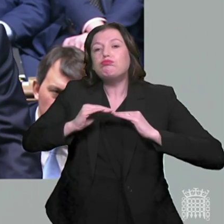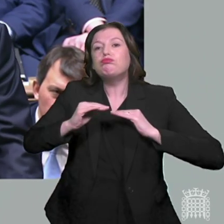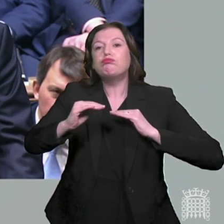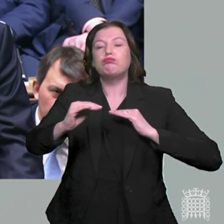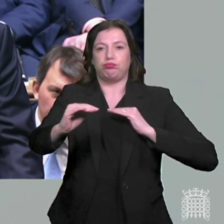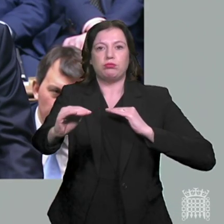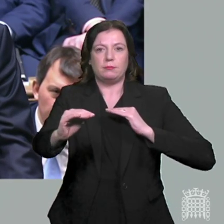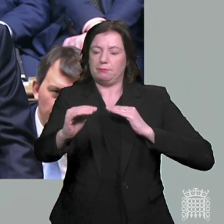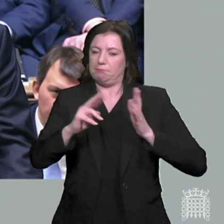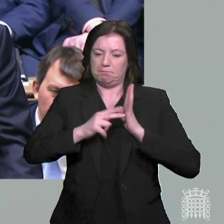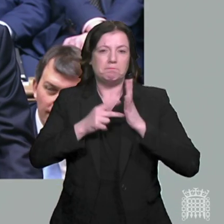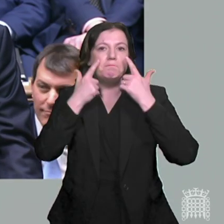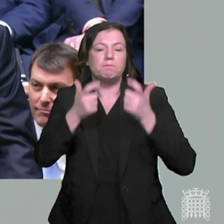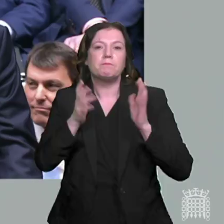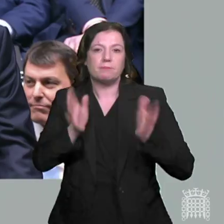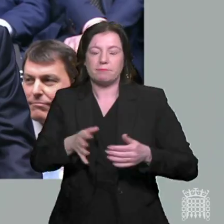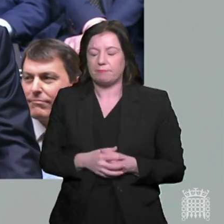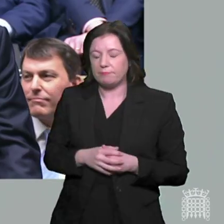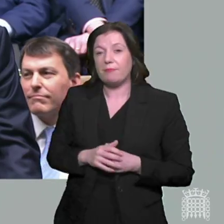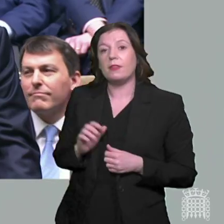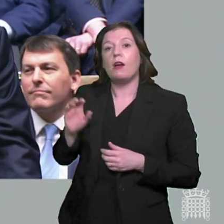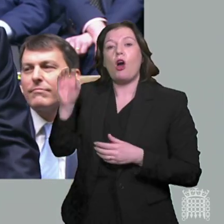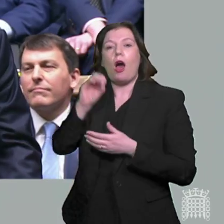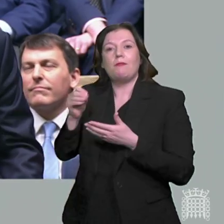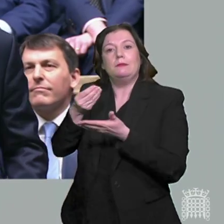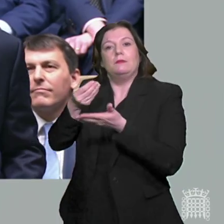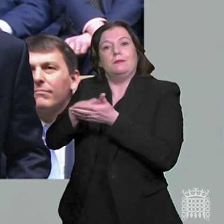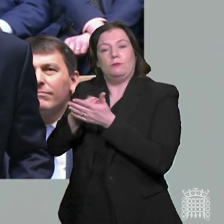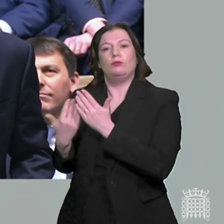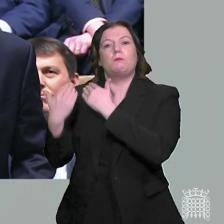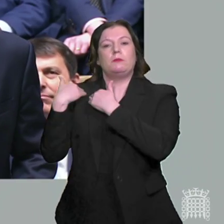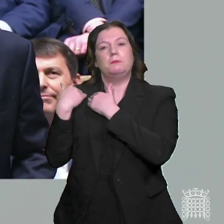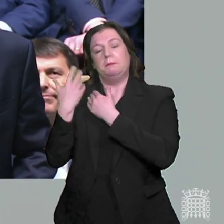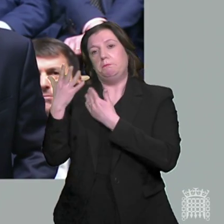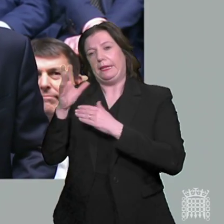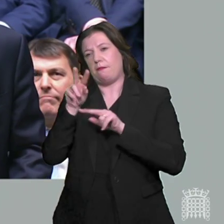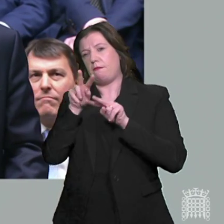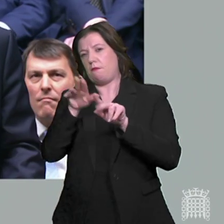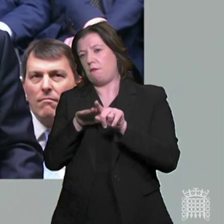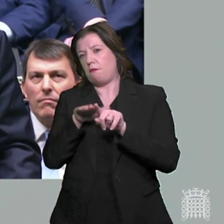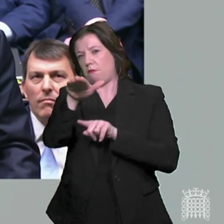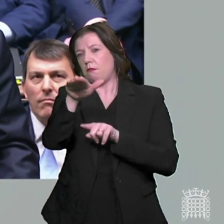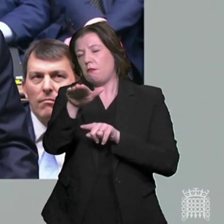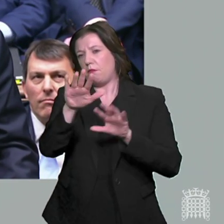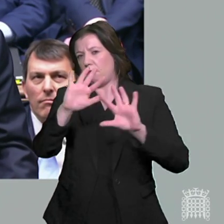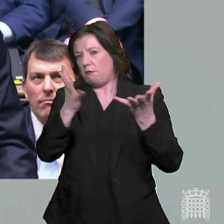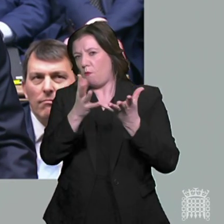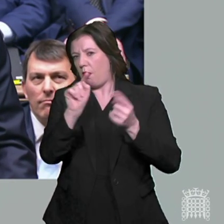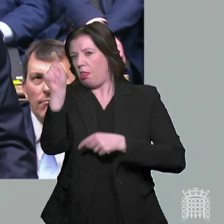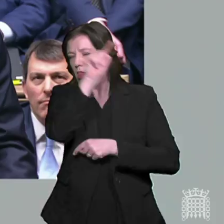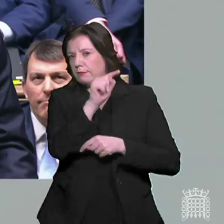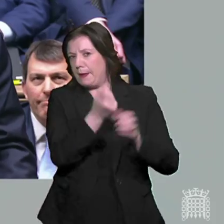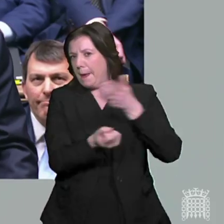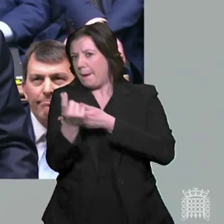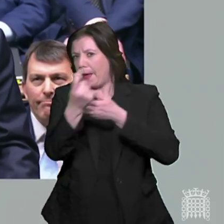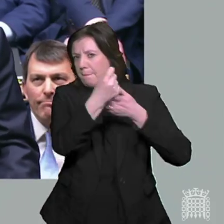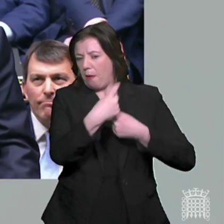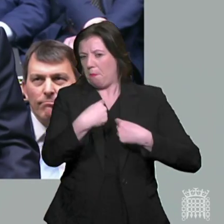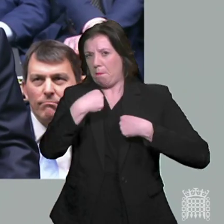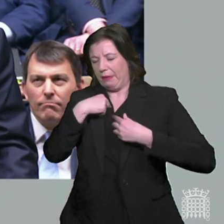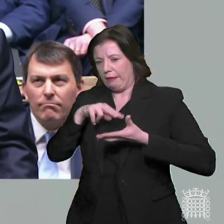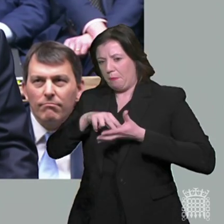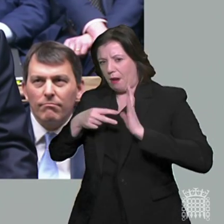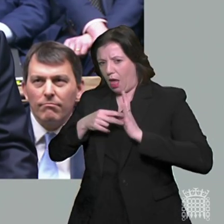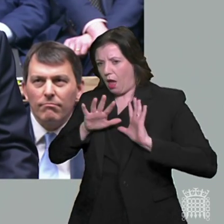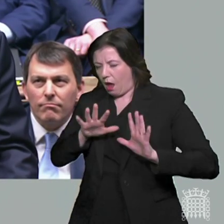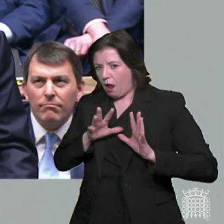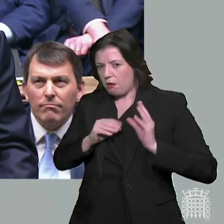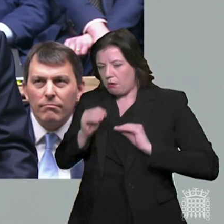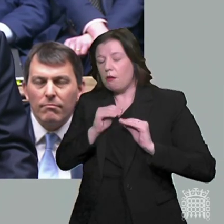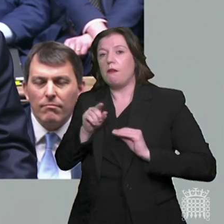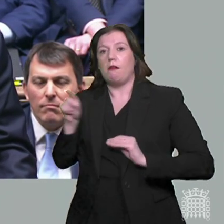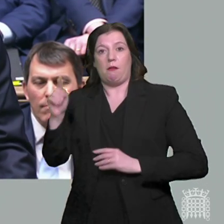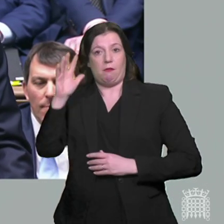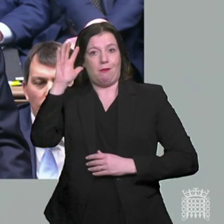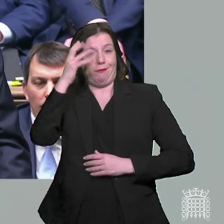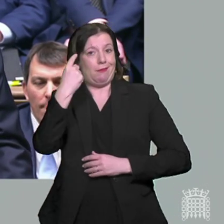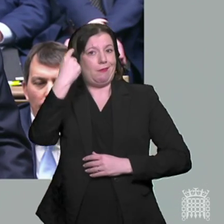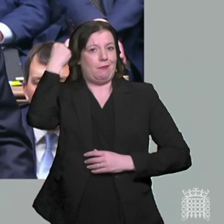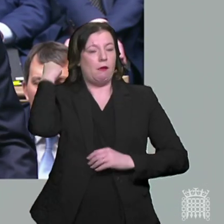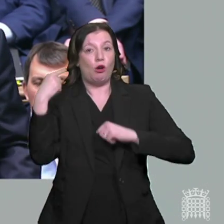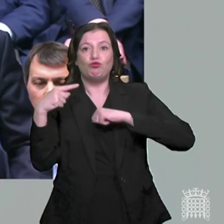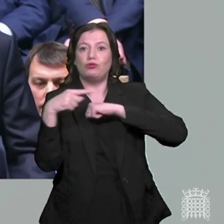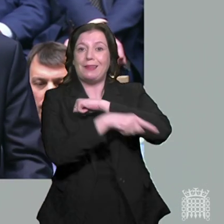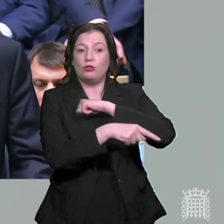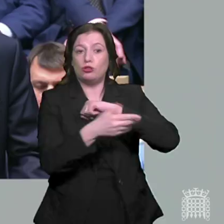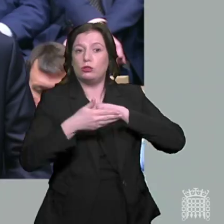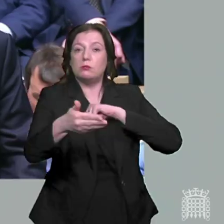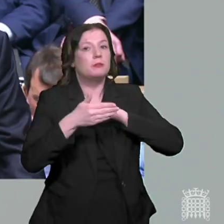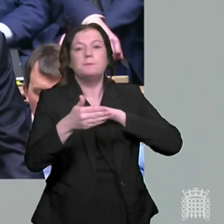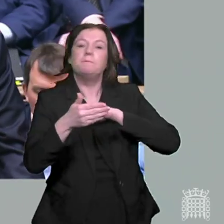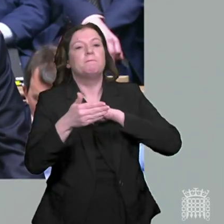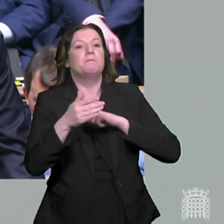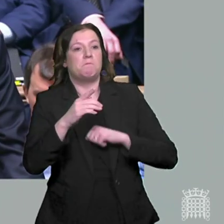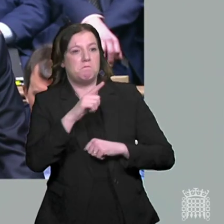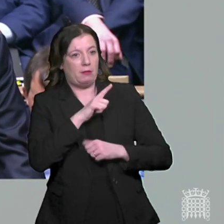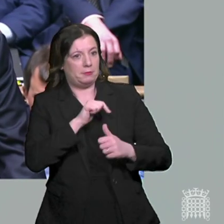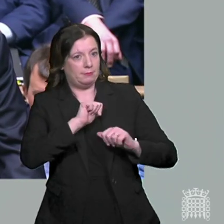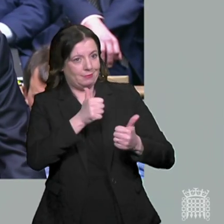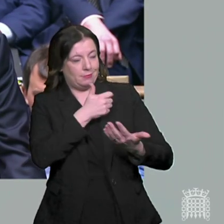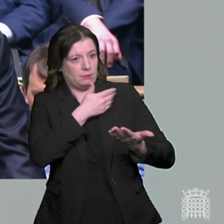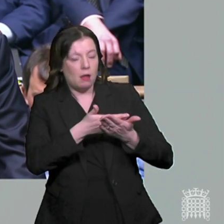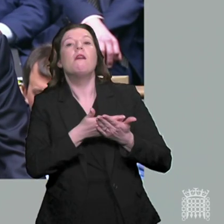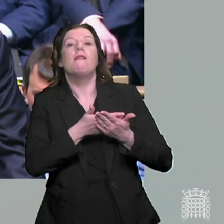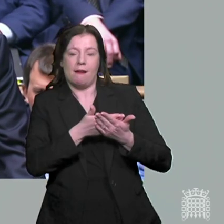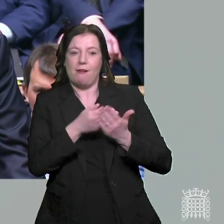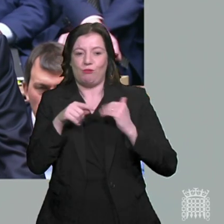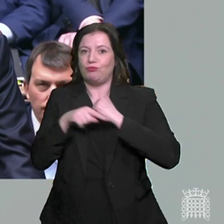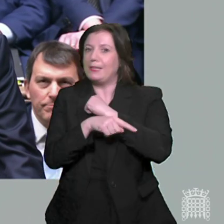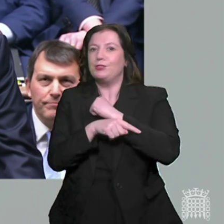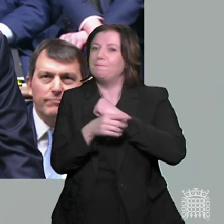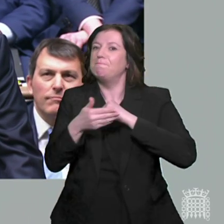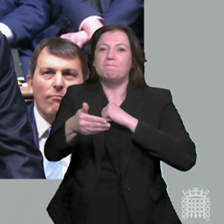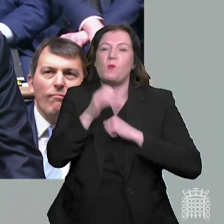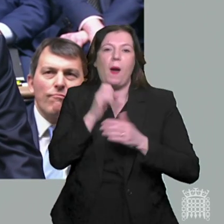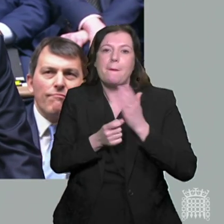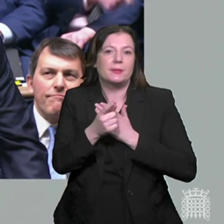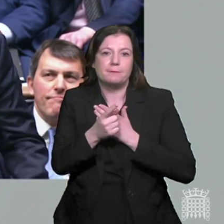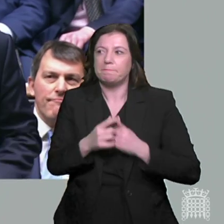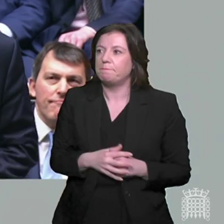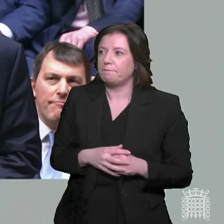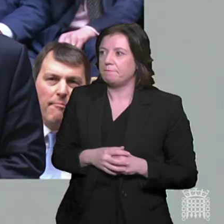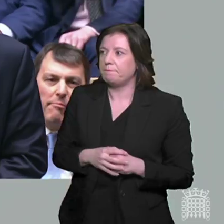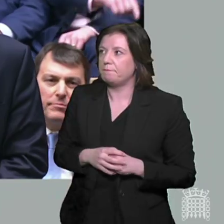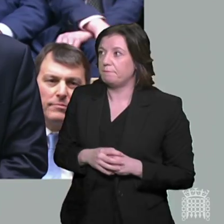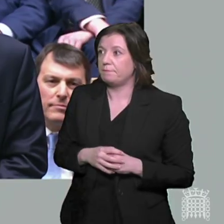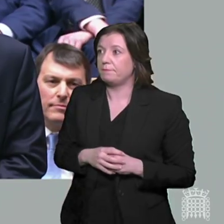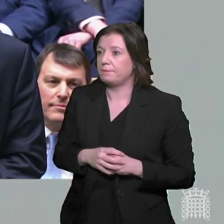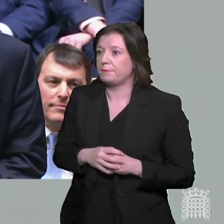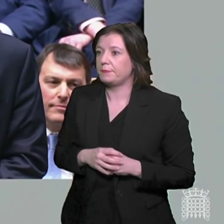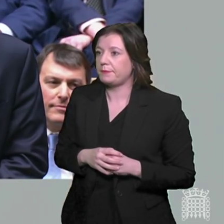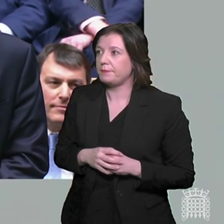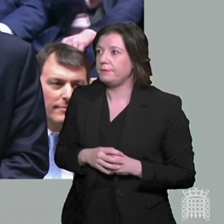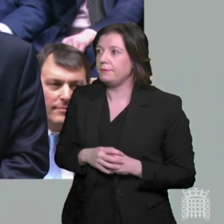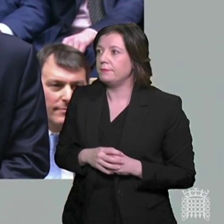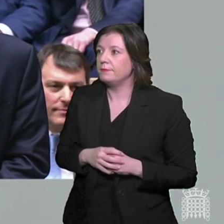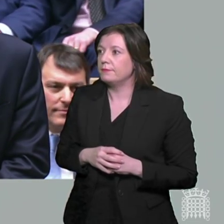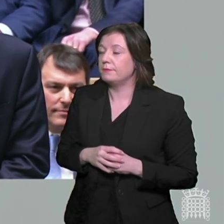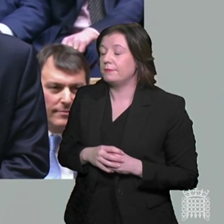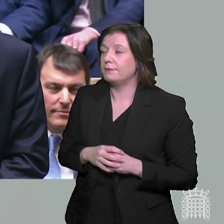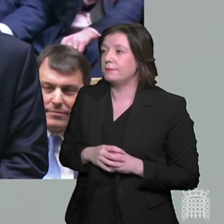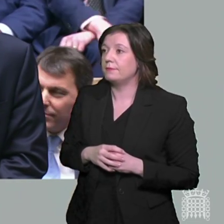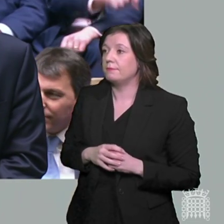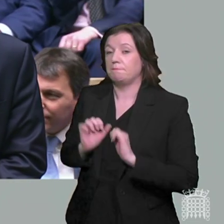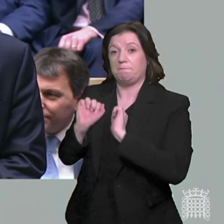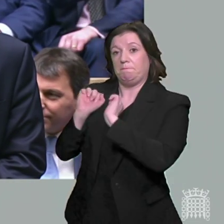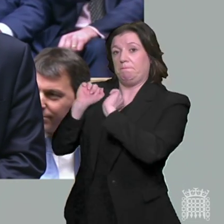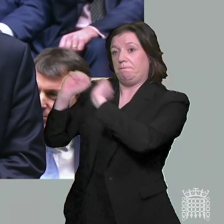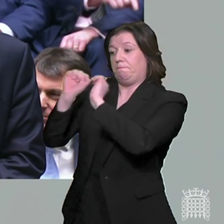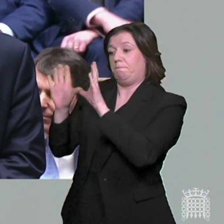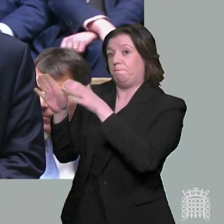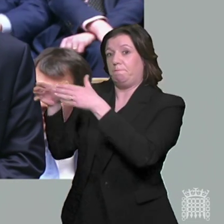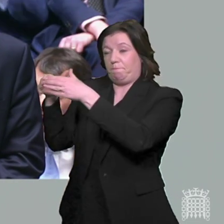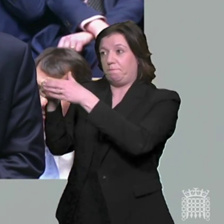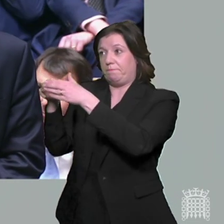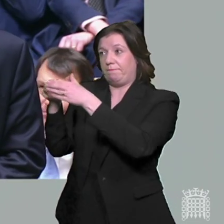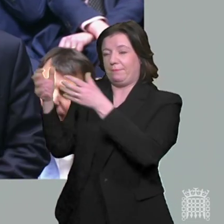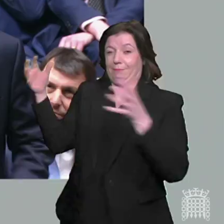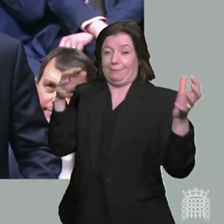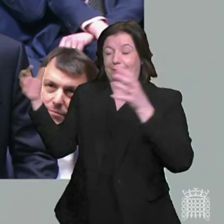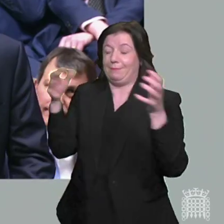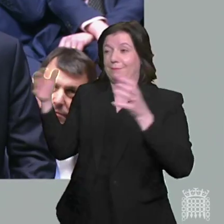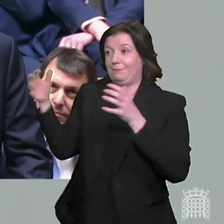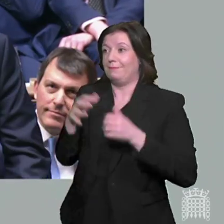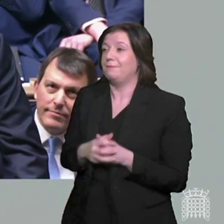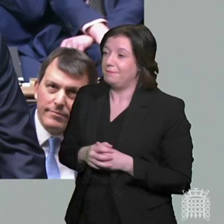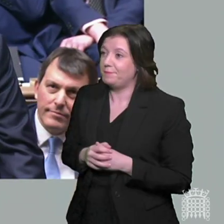Today, the Office for Budget Responsibility forecasts that, because of changing international factors and the measures I take, the UK will not now enter a technical recession this year.